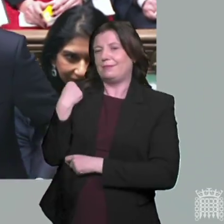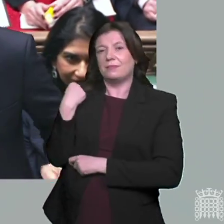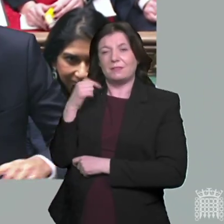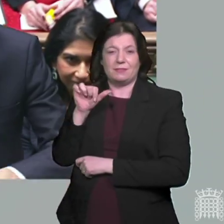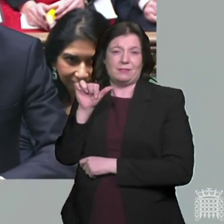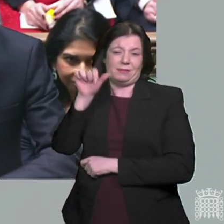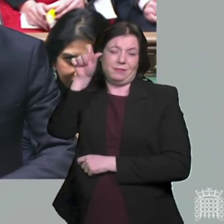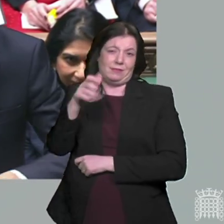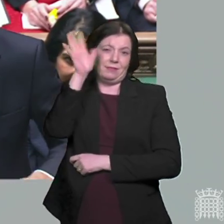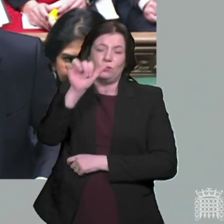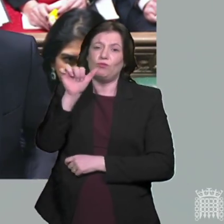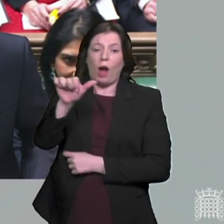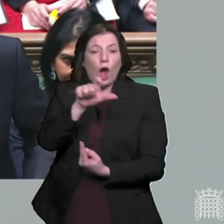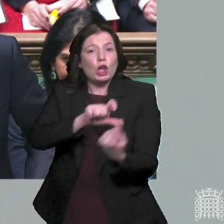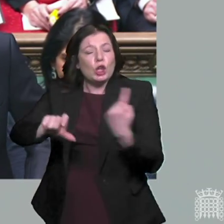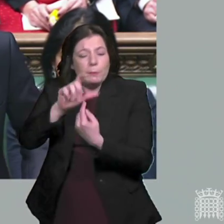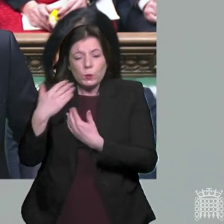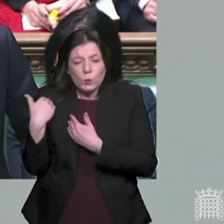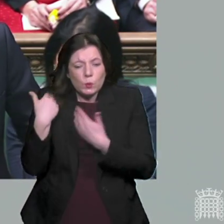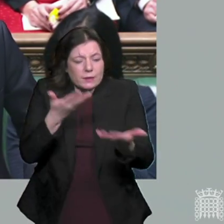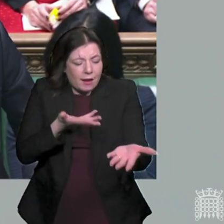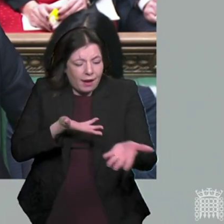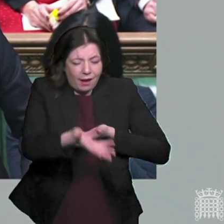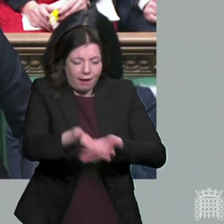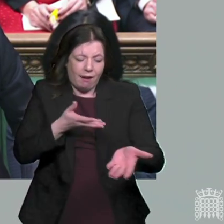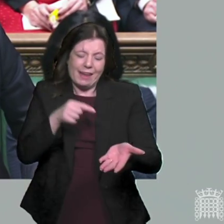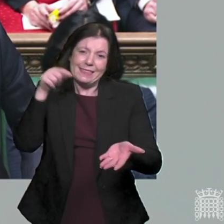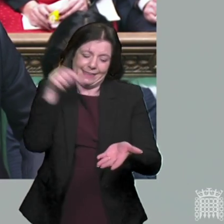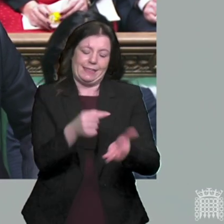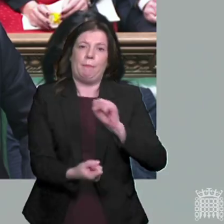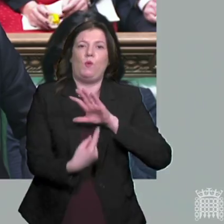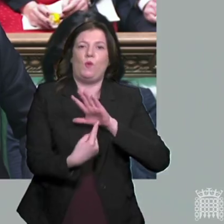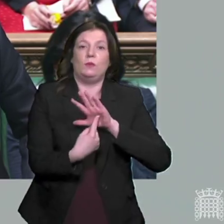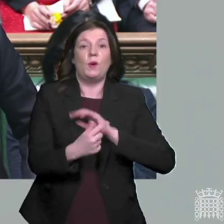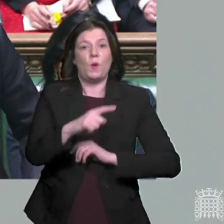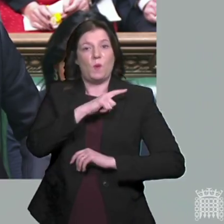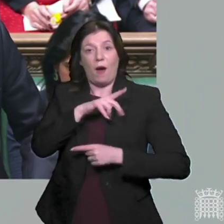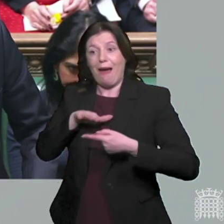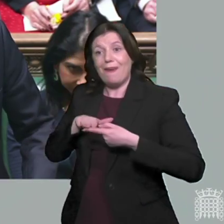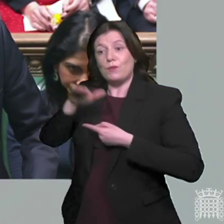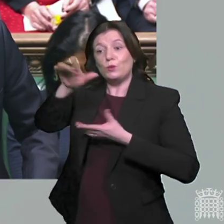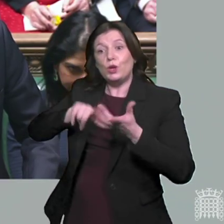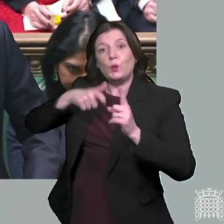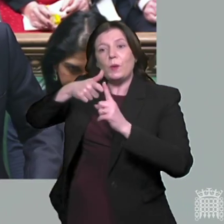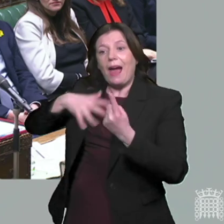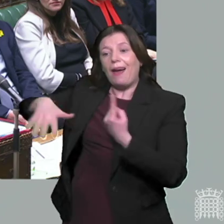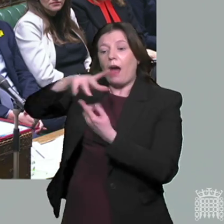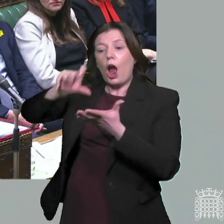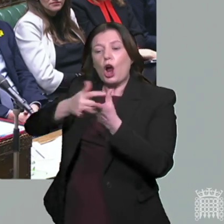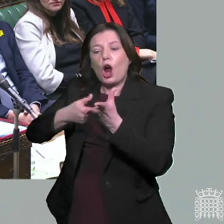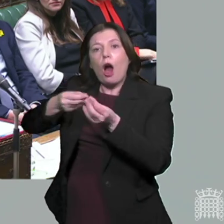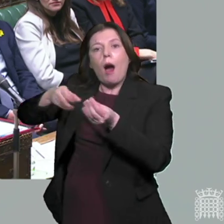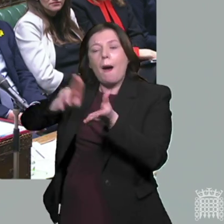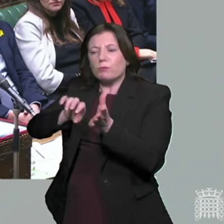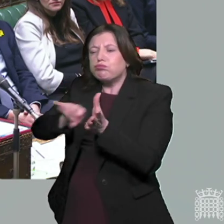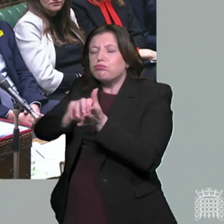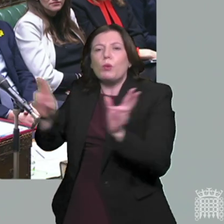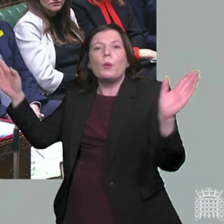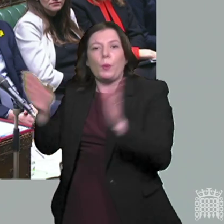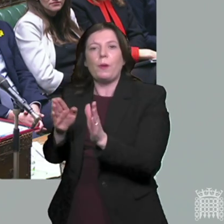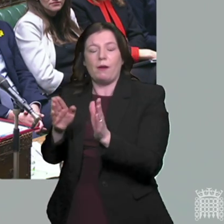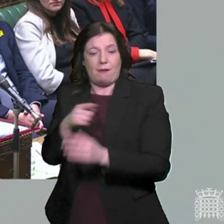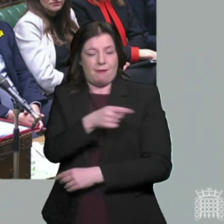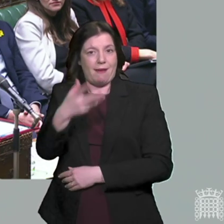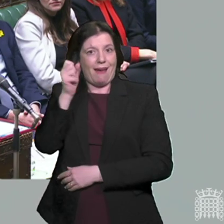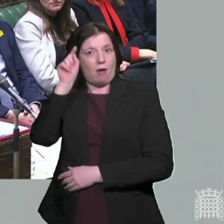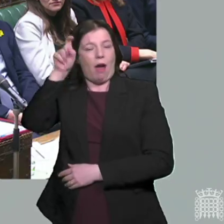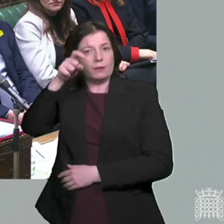She is absolutely right that community empower-ment, engagement and action can play a role in supporting the UK’s transition to net zero, enabling communities to access the benefits that it brings, from greener jobs